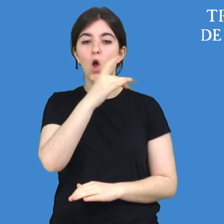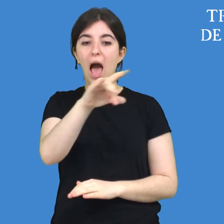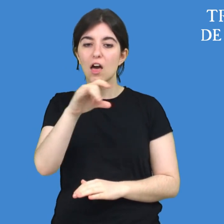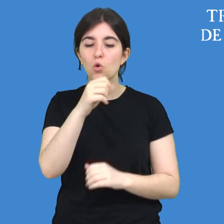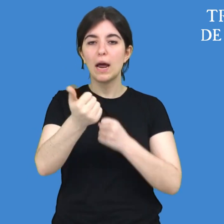azúcar